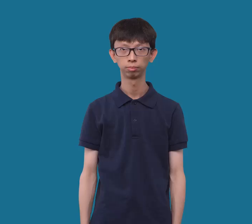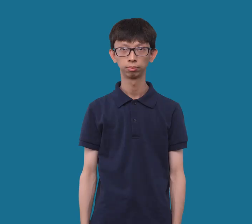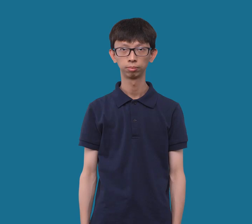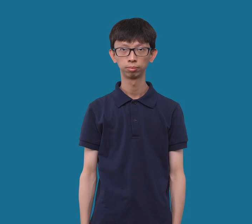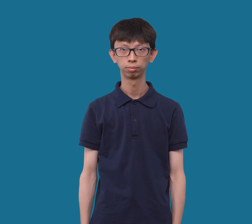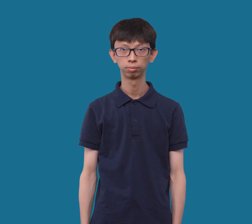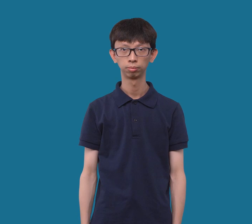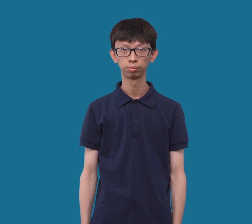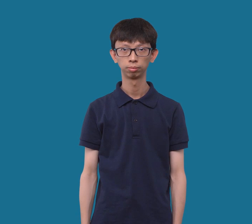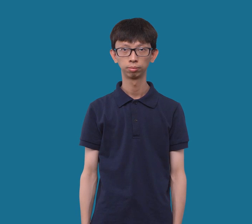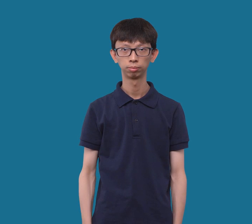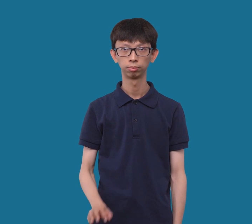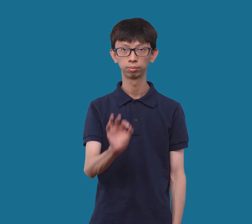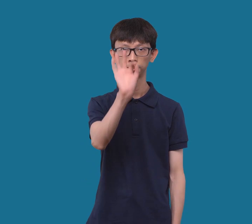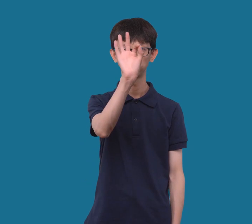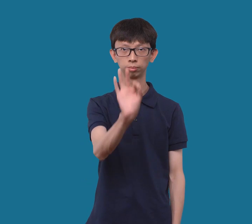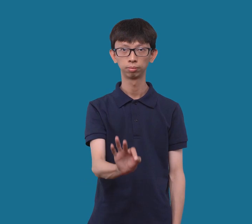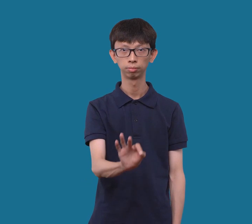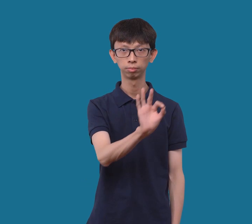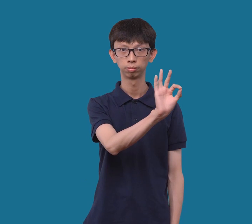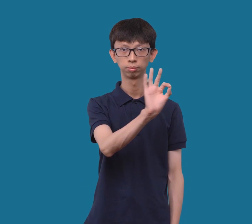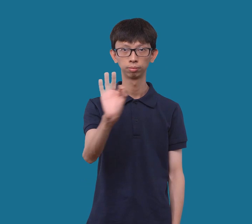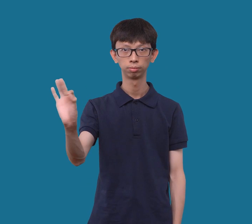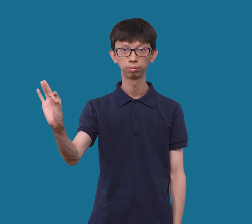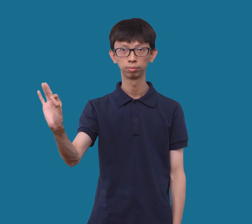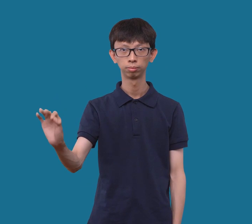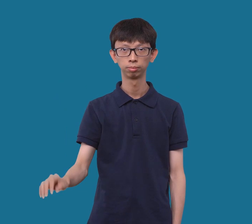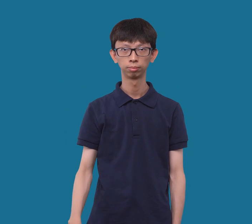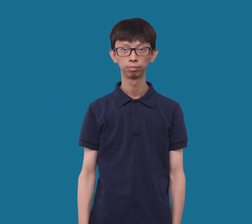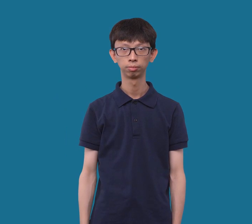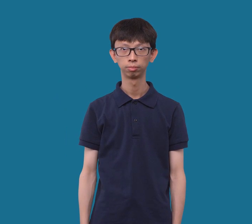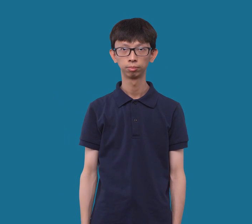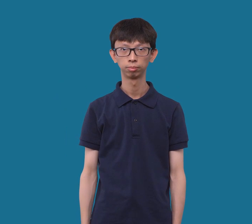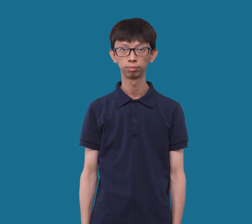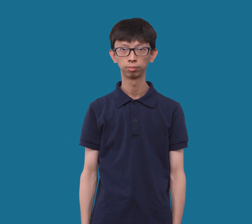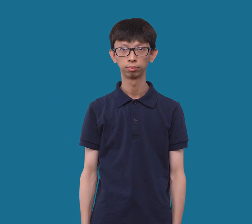biểu thị